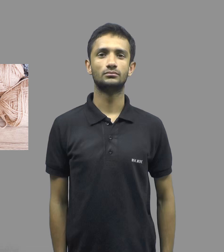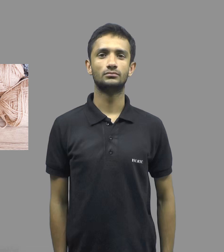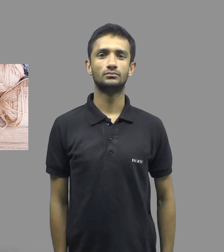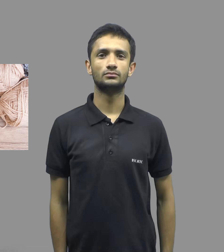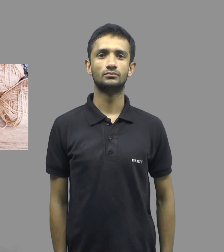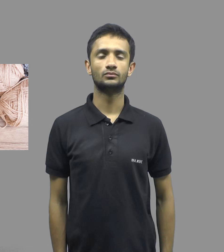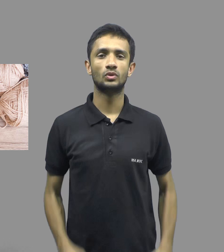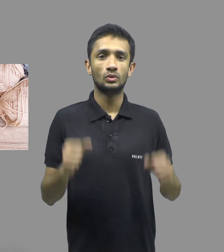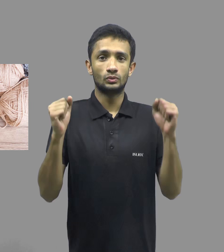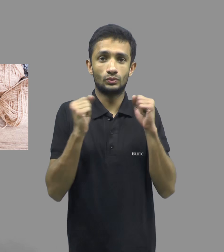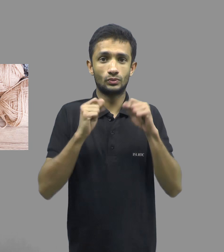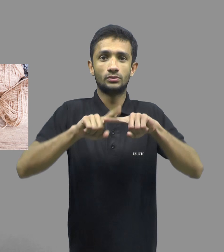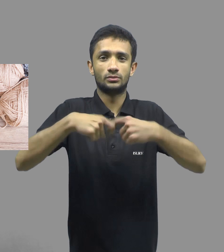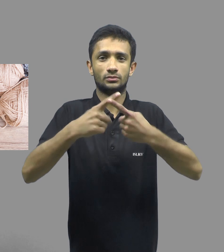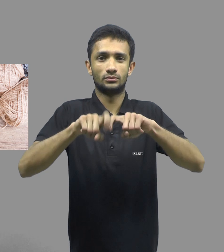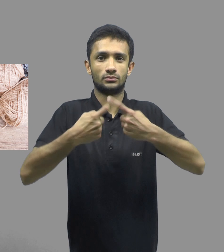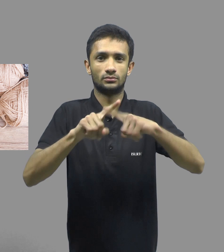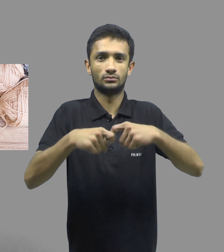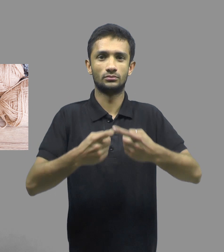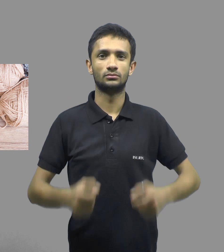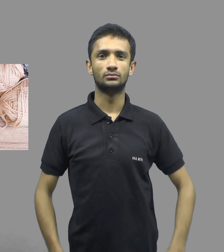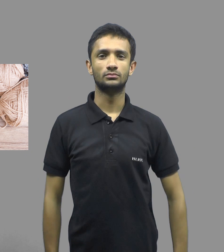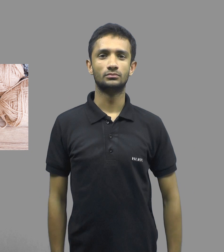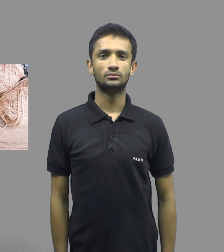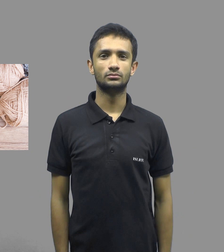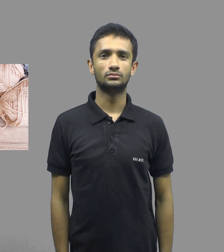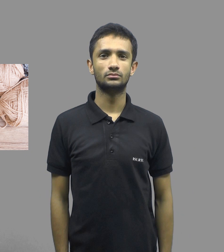Wool